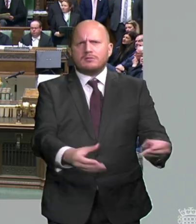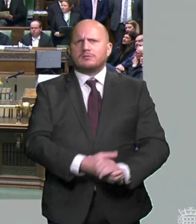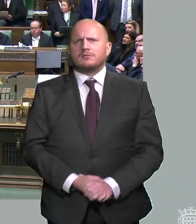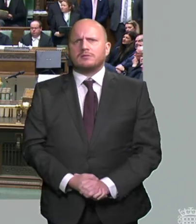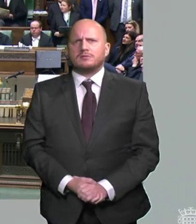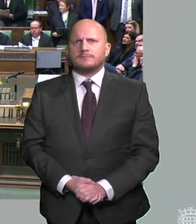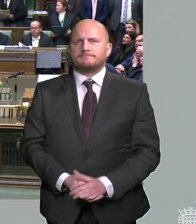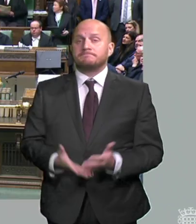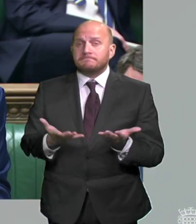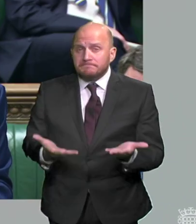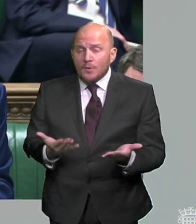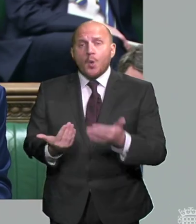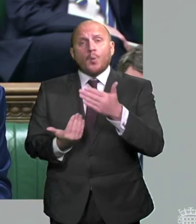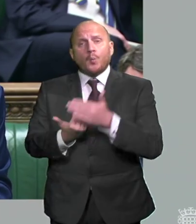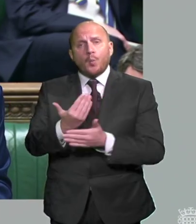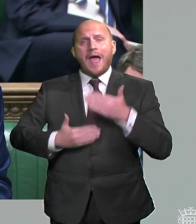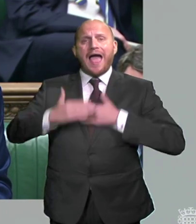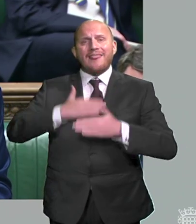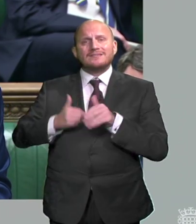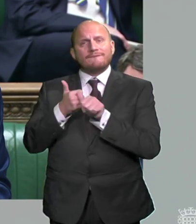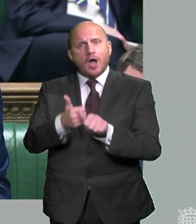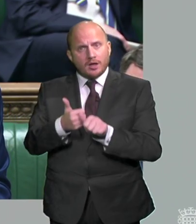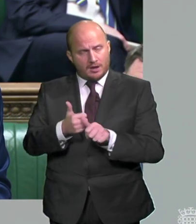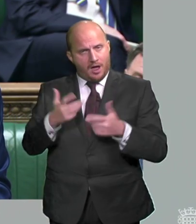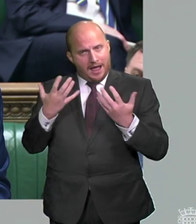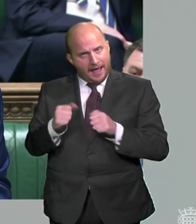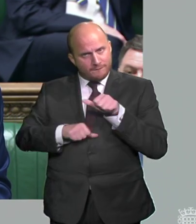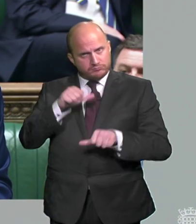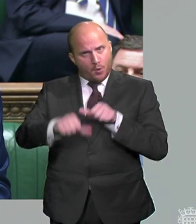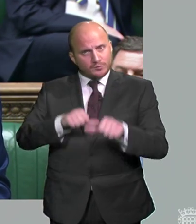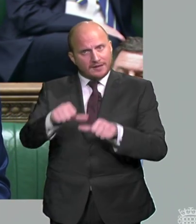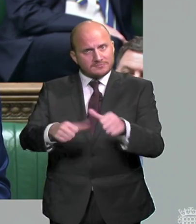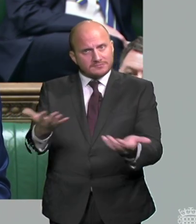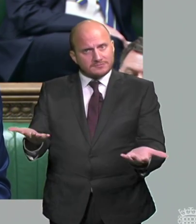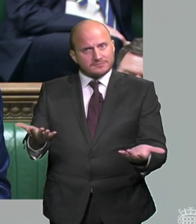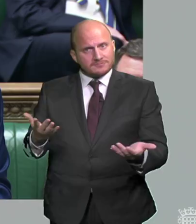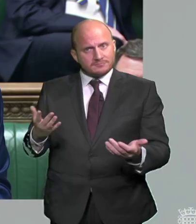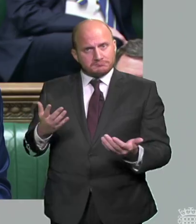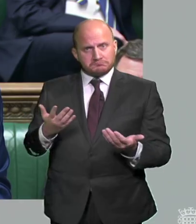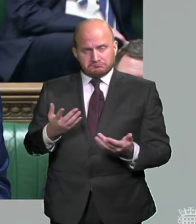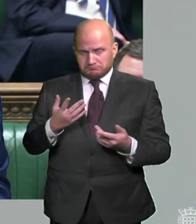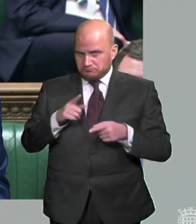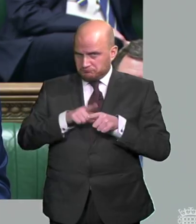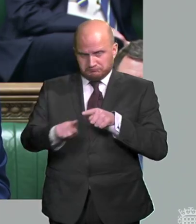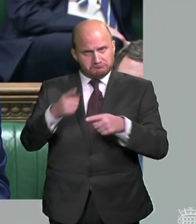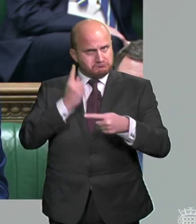The recruitment of the new ethics adviser is already under way and taking place at pace.